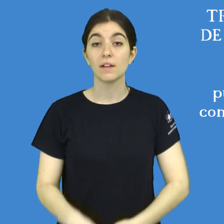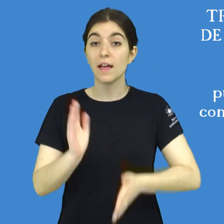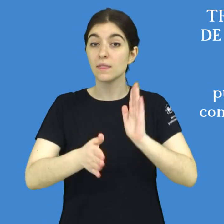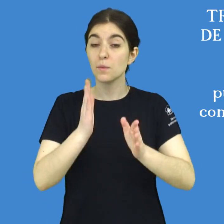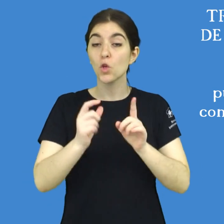terapia